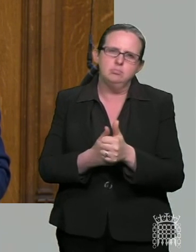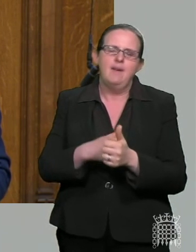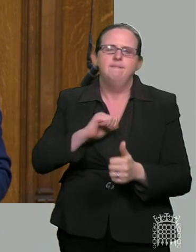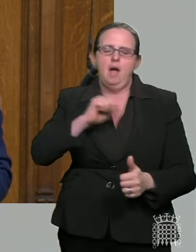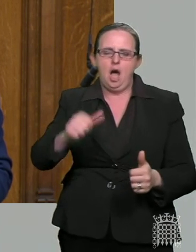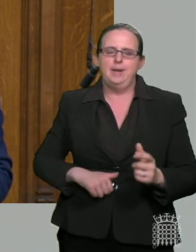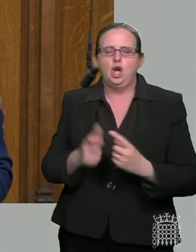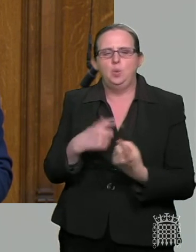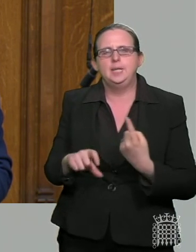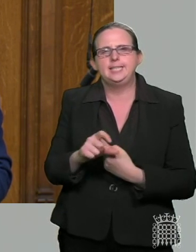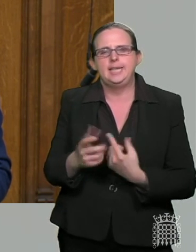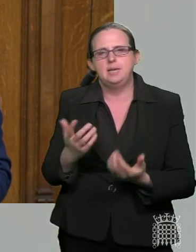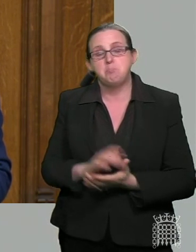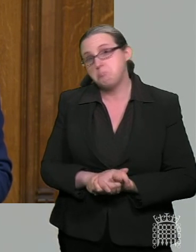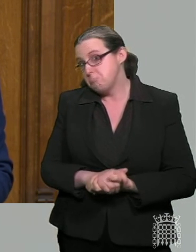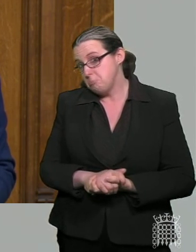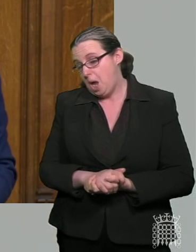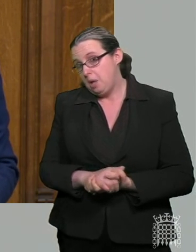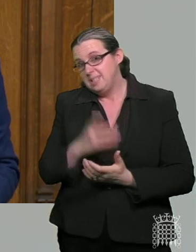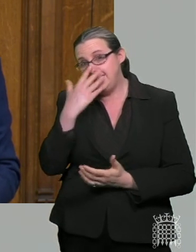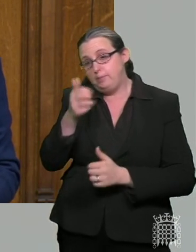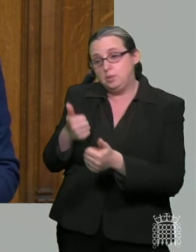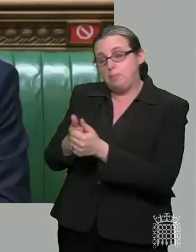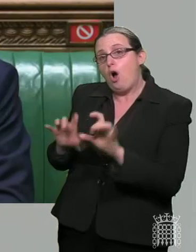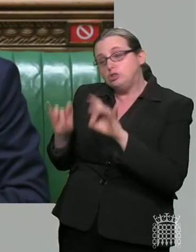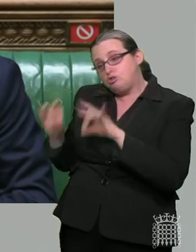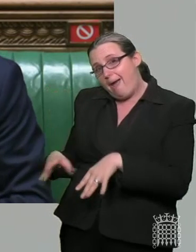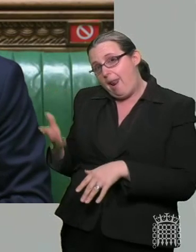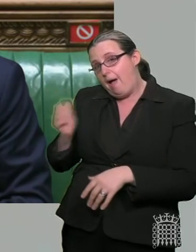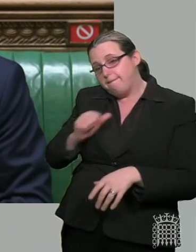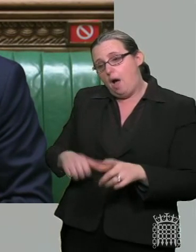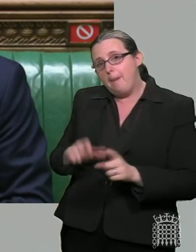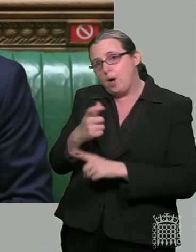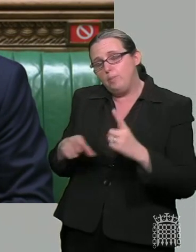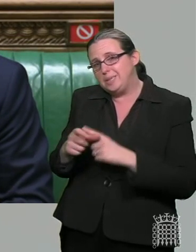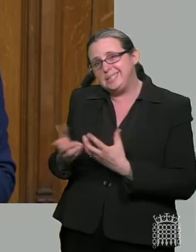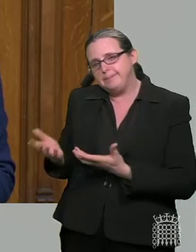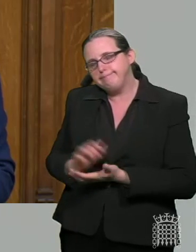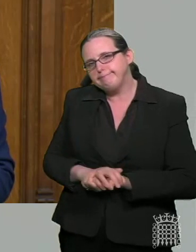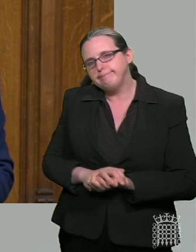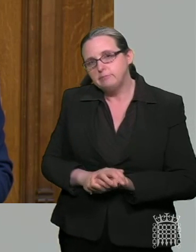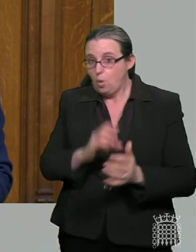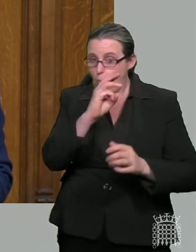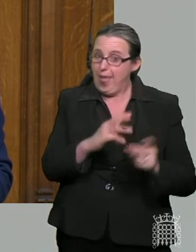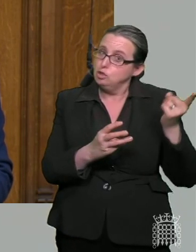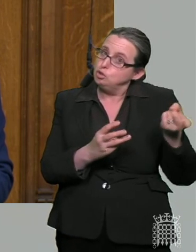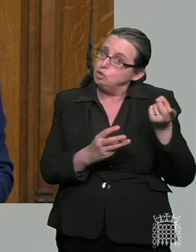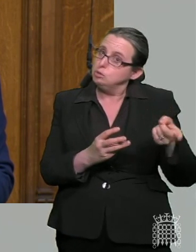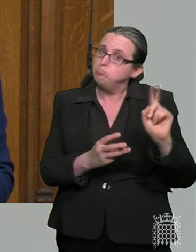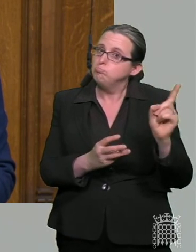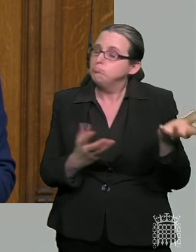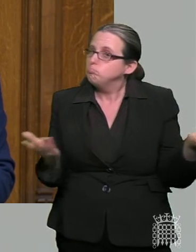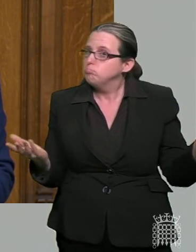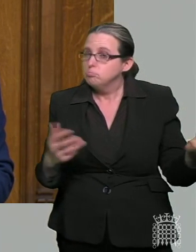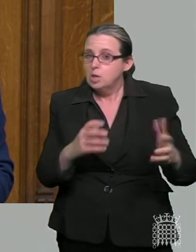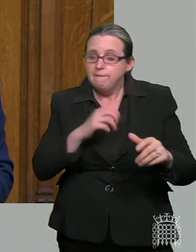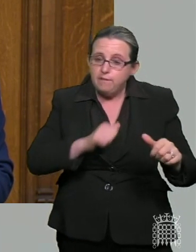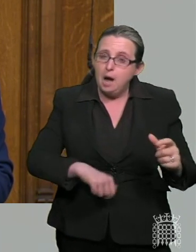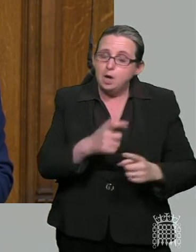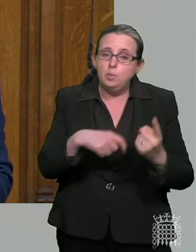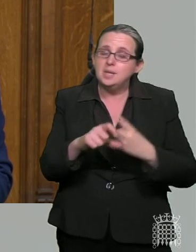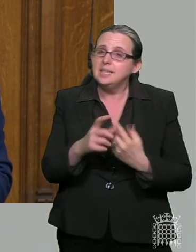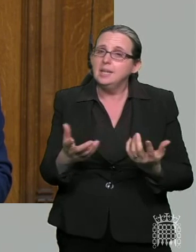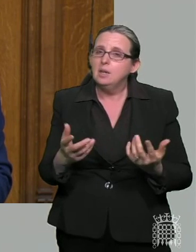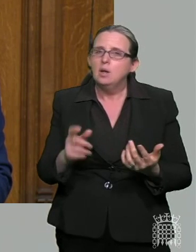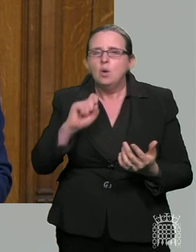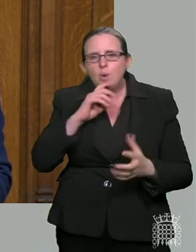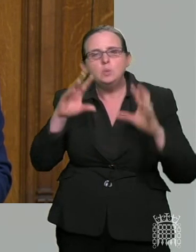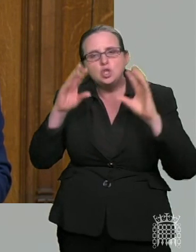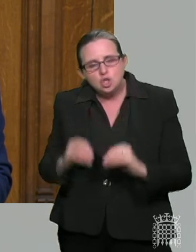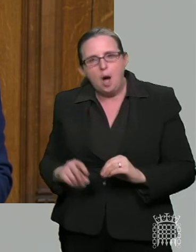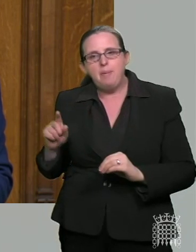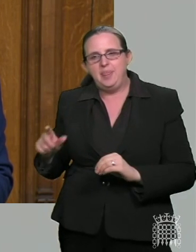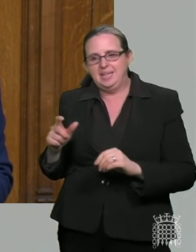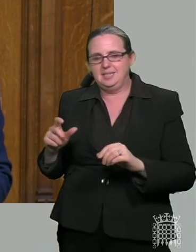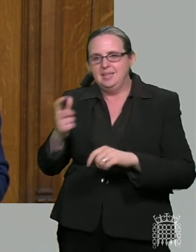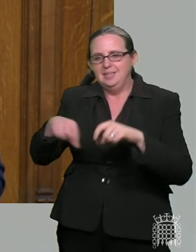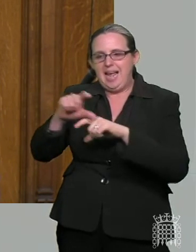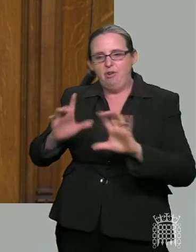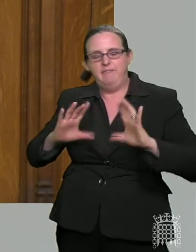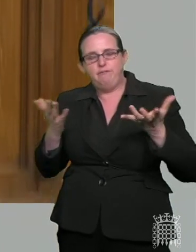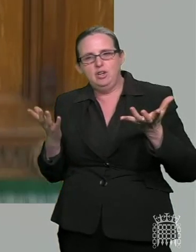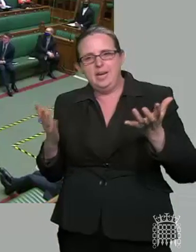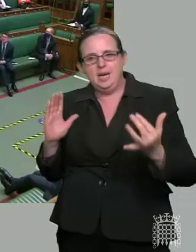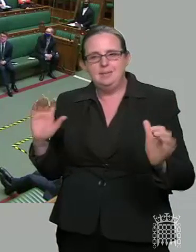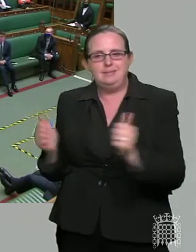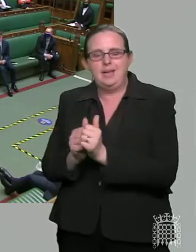Now it looks as if he is backing Australia’s farmers instead, so will he keep to his word, clearly back Welsh farmers and permanently rule out tariff-free access for Australian lamb and beef imports?